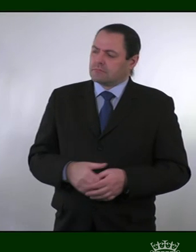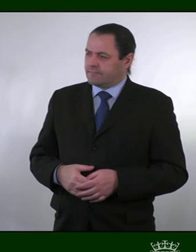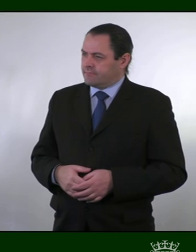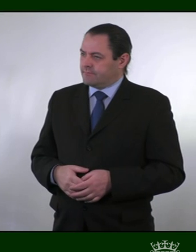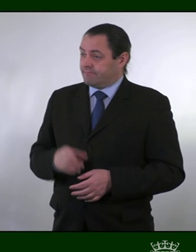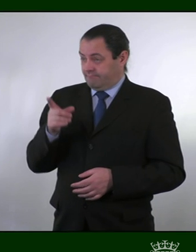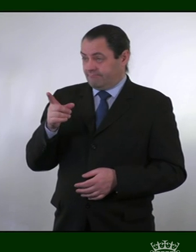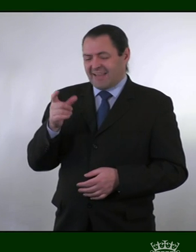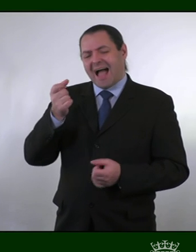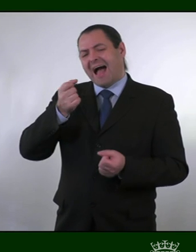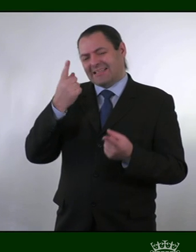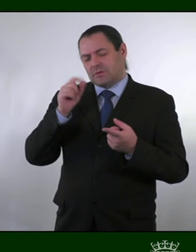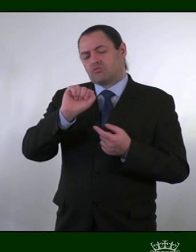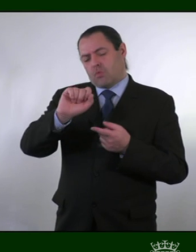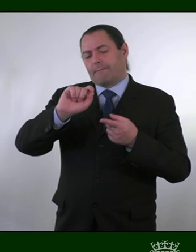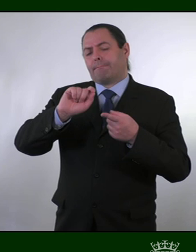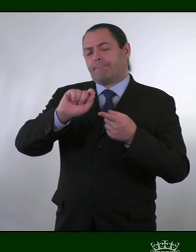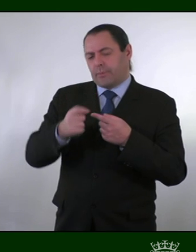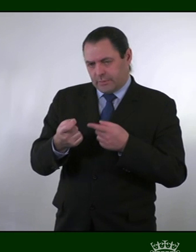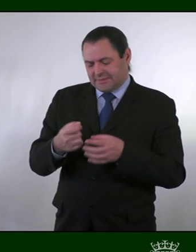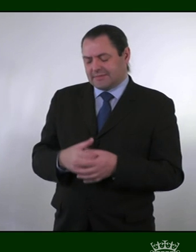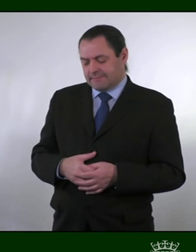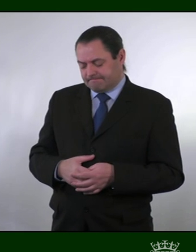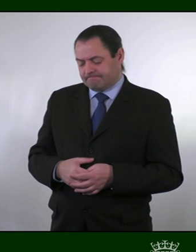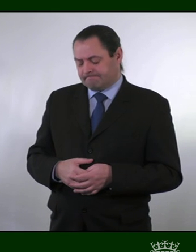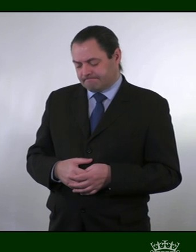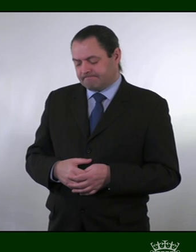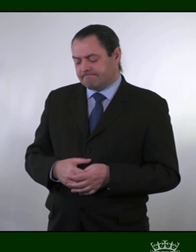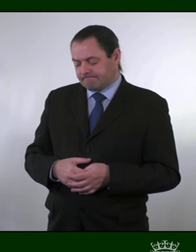I understand the point that my hon.